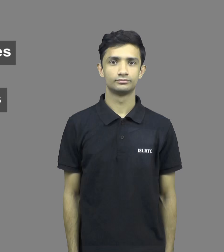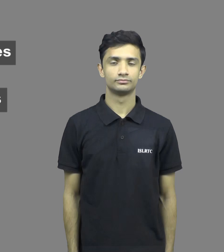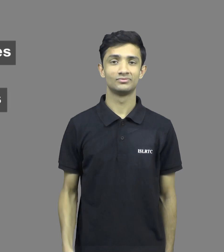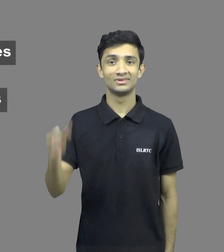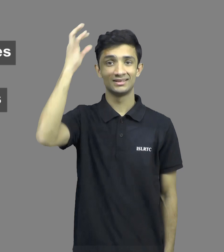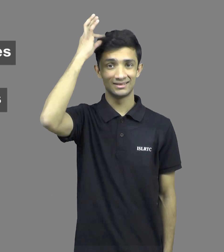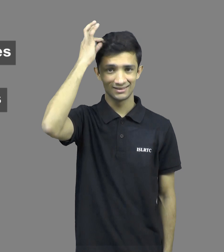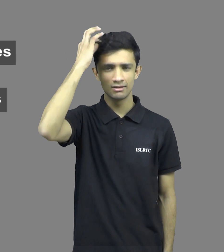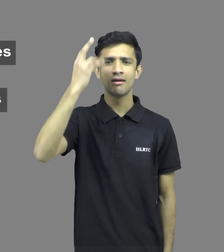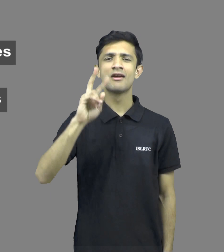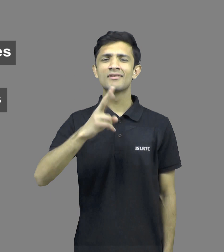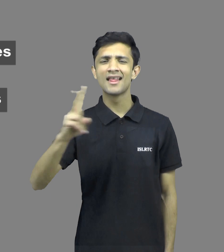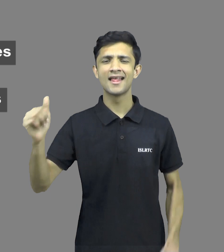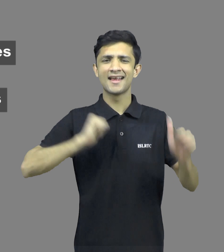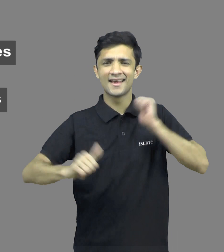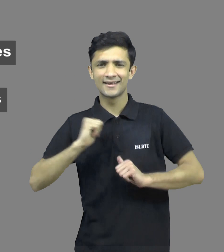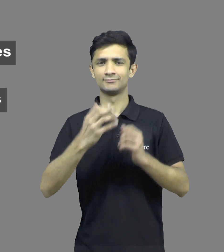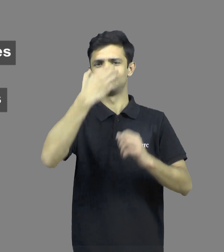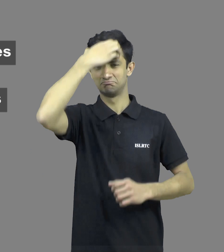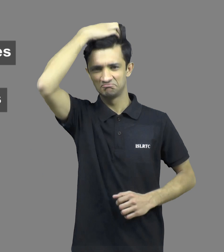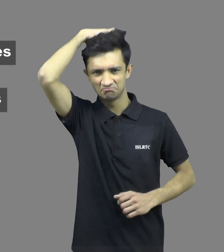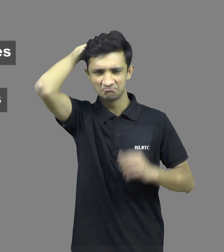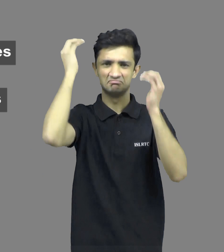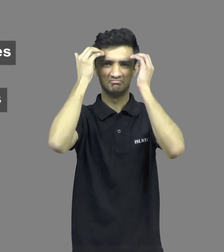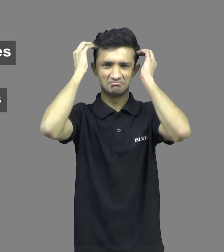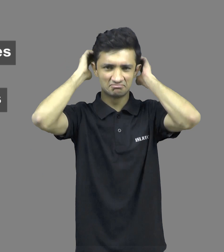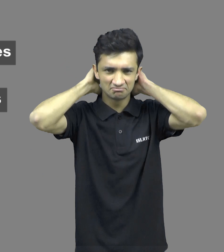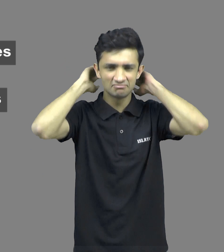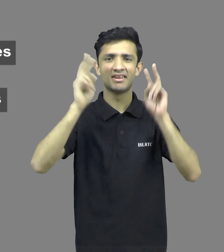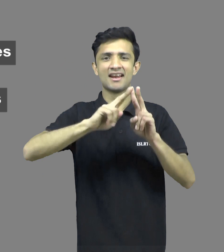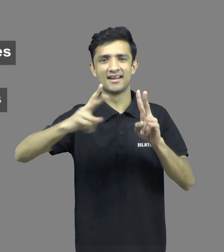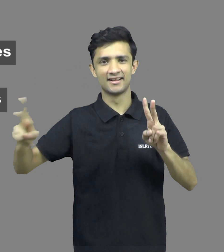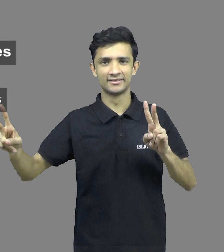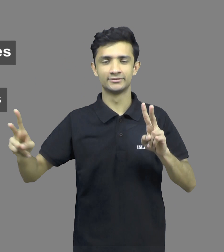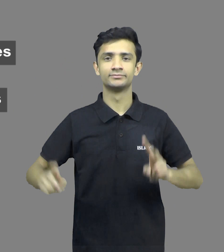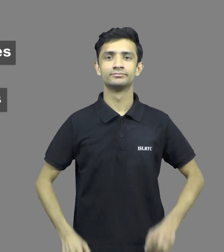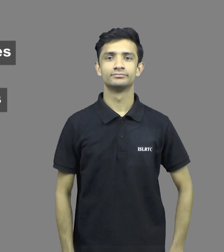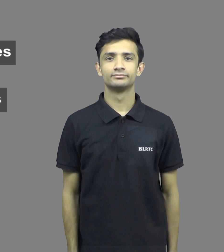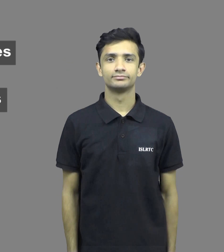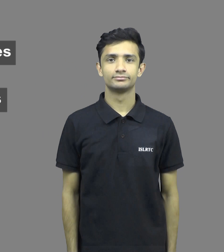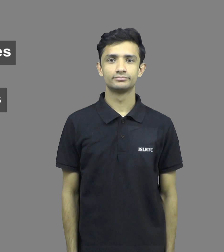Hairstyles Hairdos